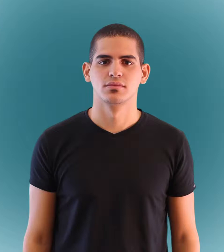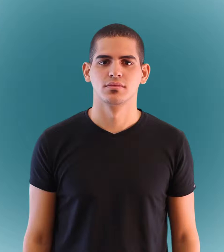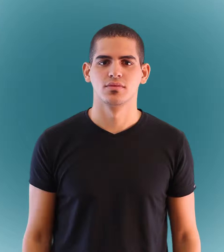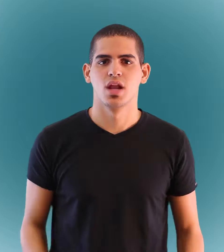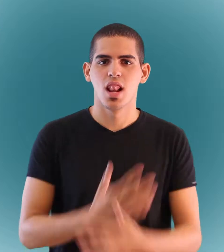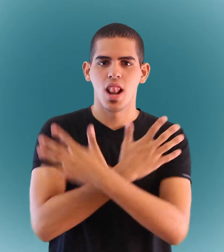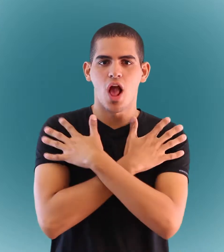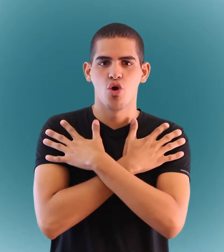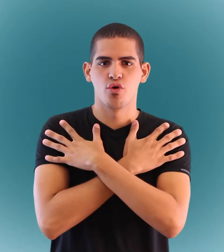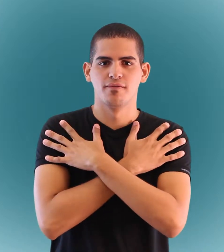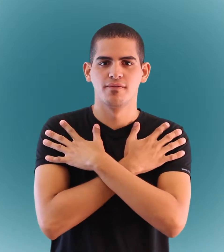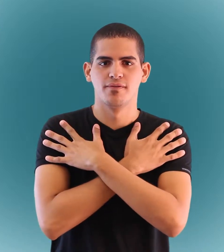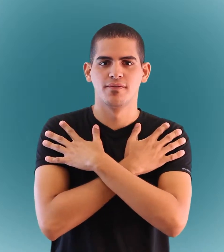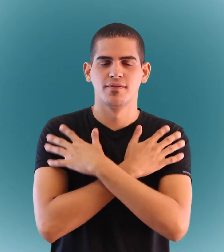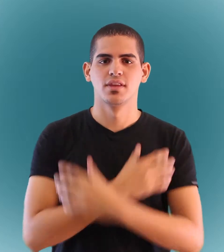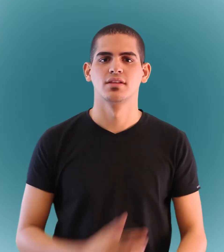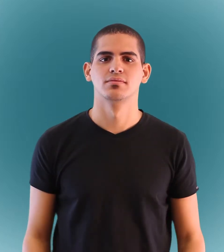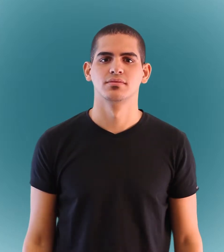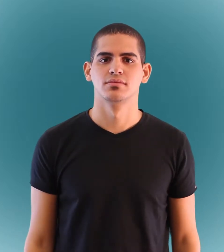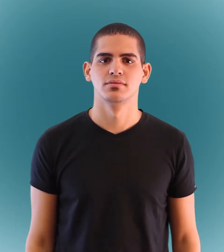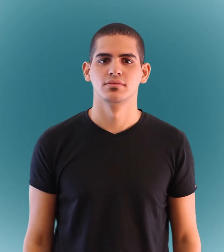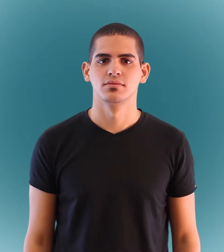לאהוב